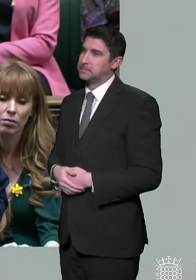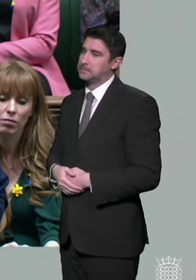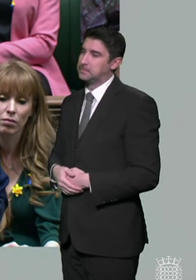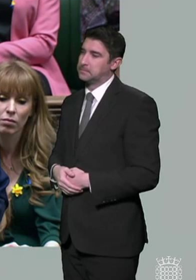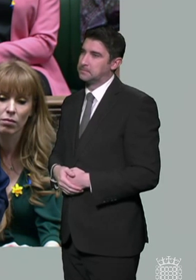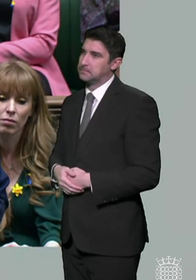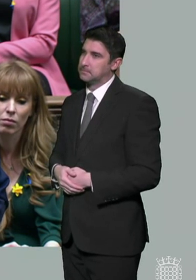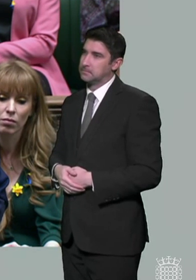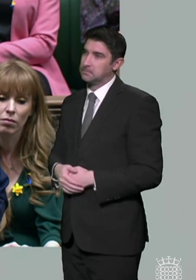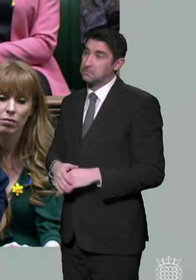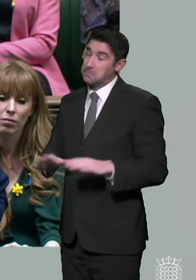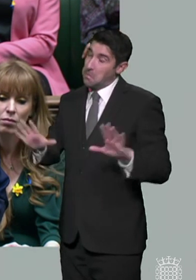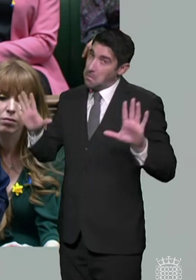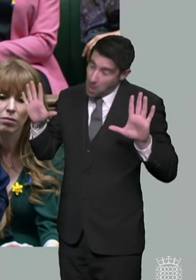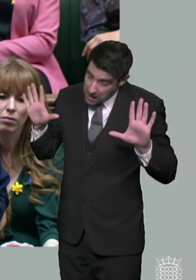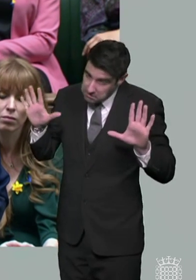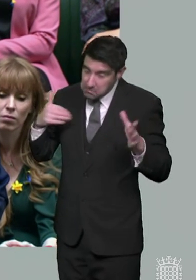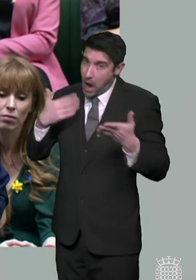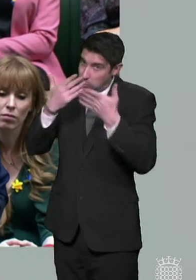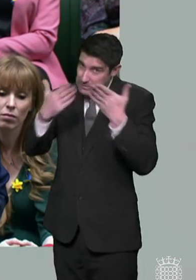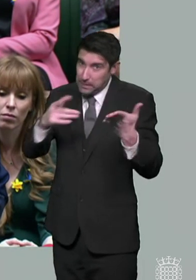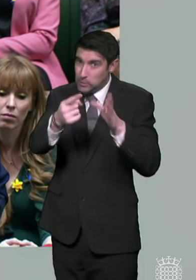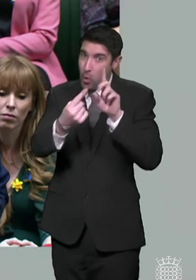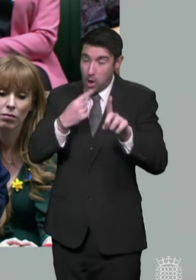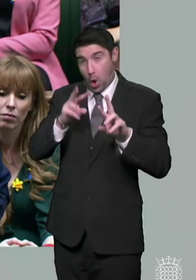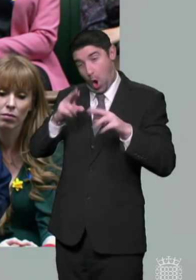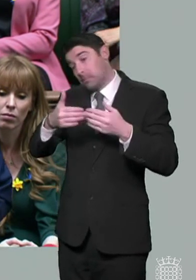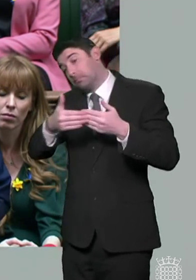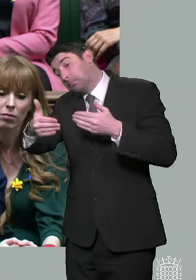I hope it means we will see some action in the near future.